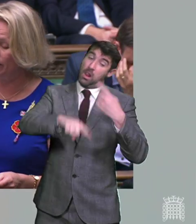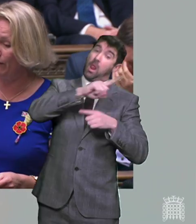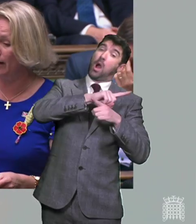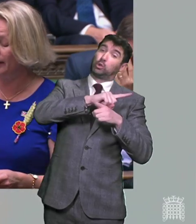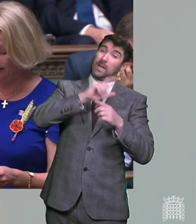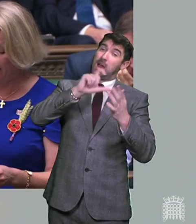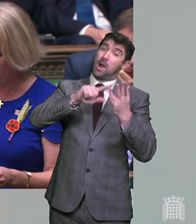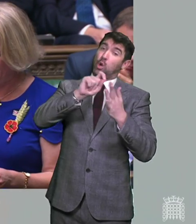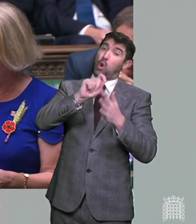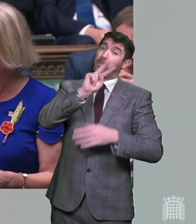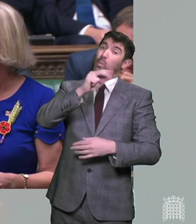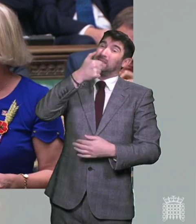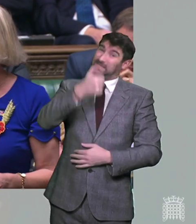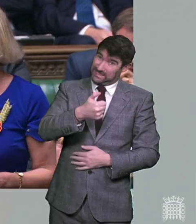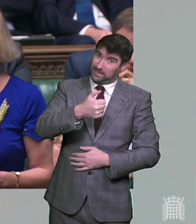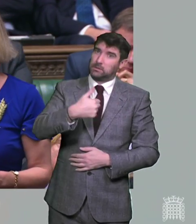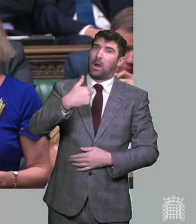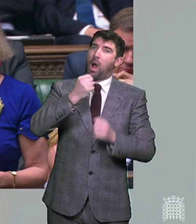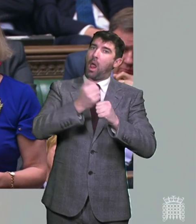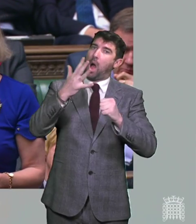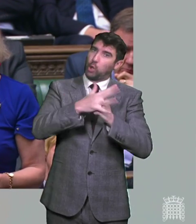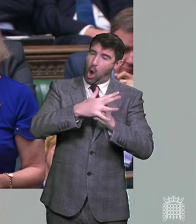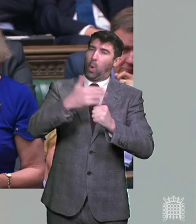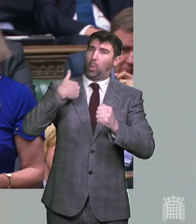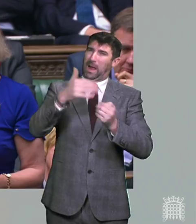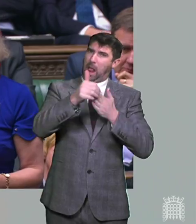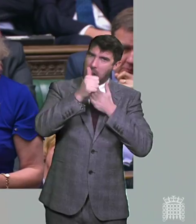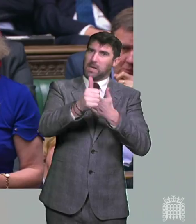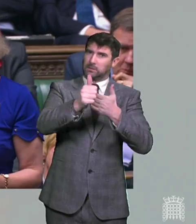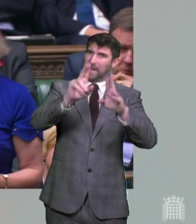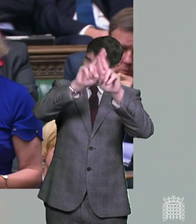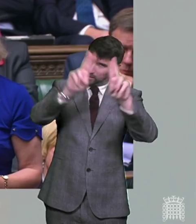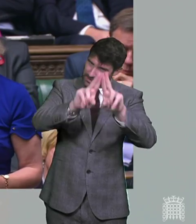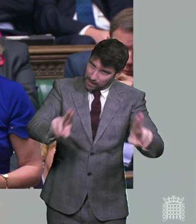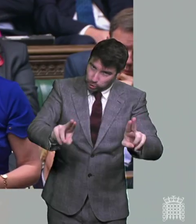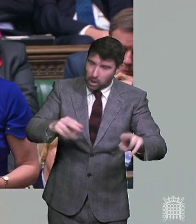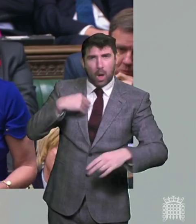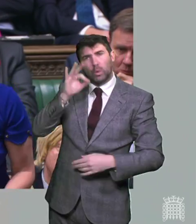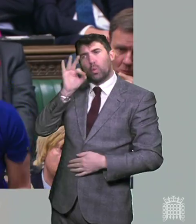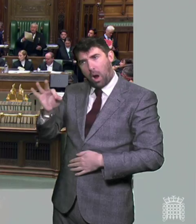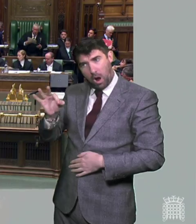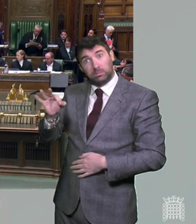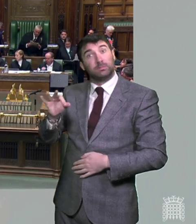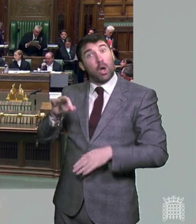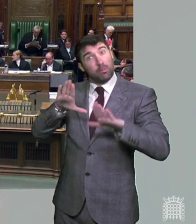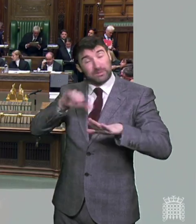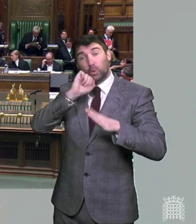Will he please confirm that this Government will fulfil the promises that the UK made in Glasgow?